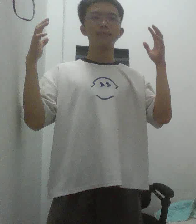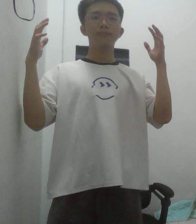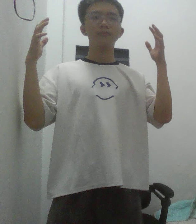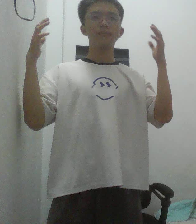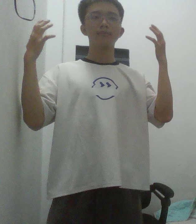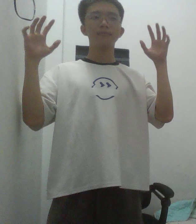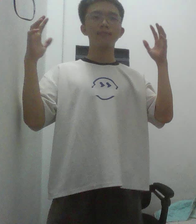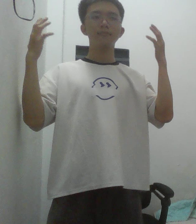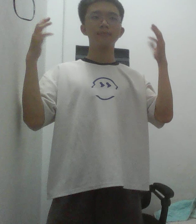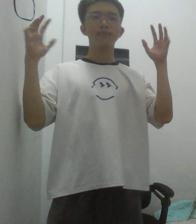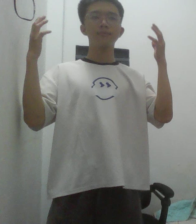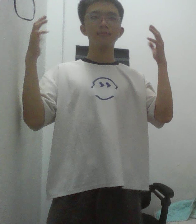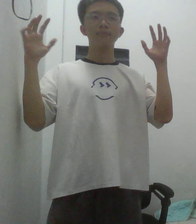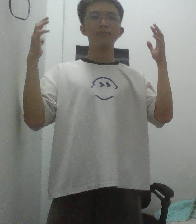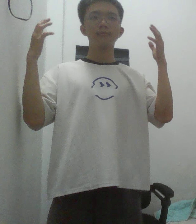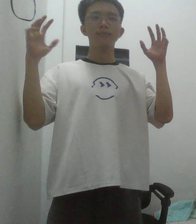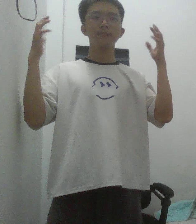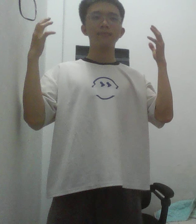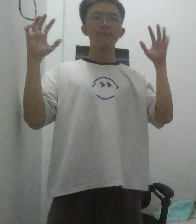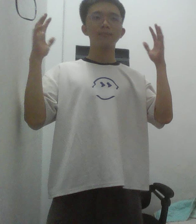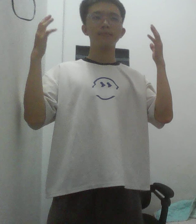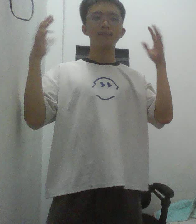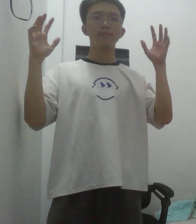vo tay